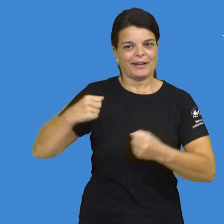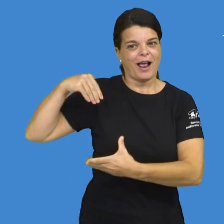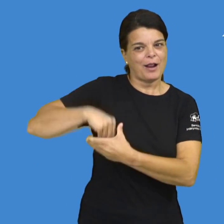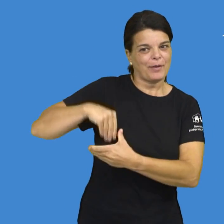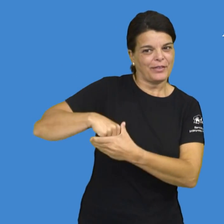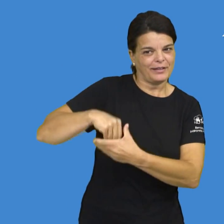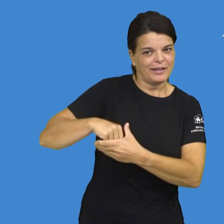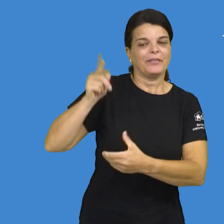dentro